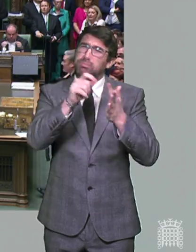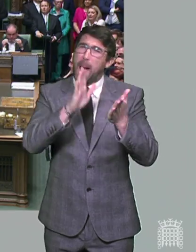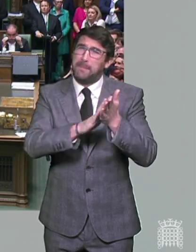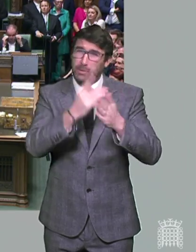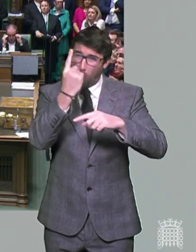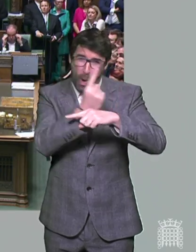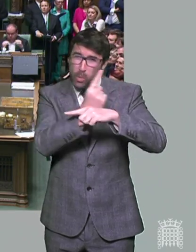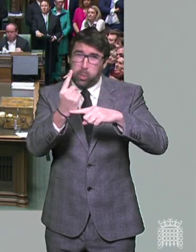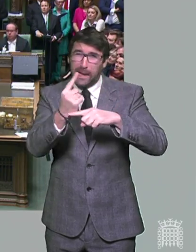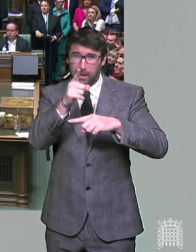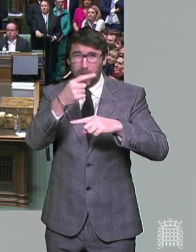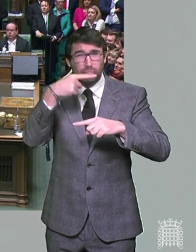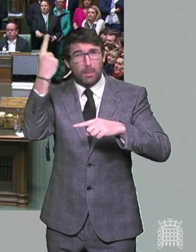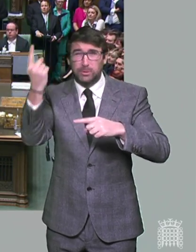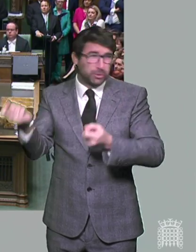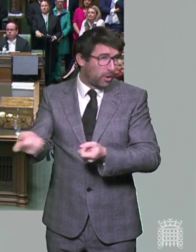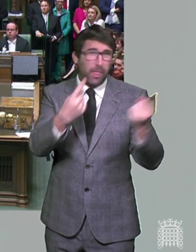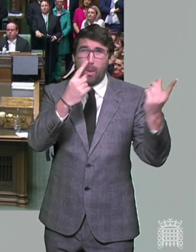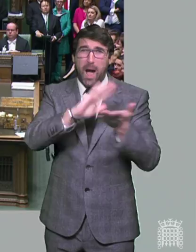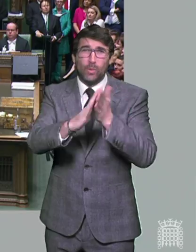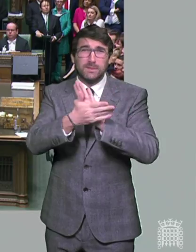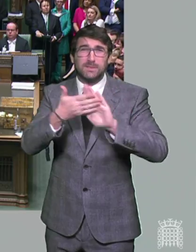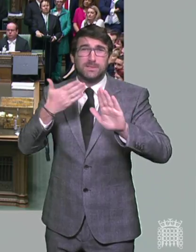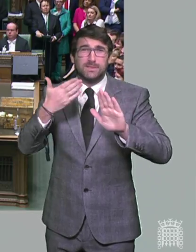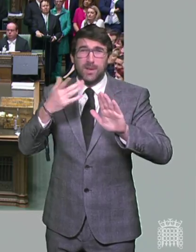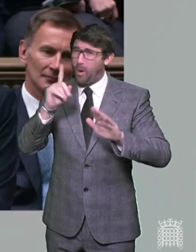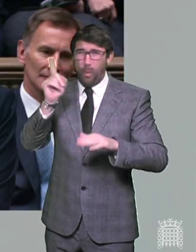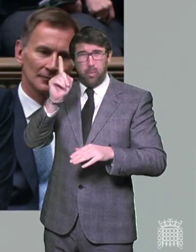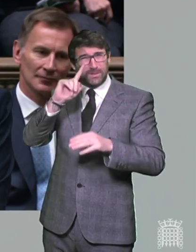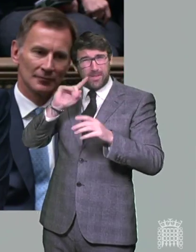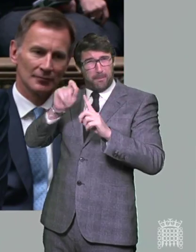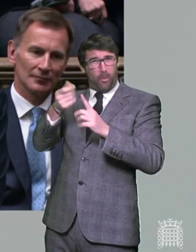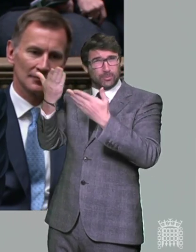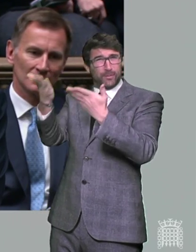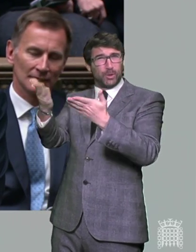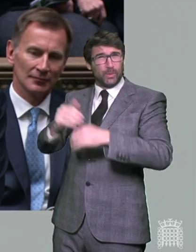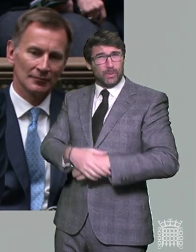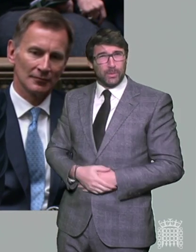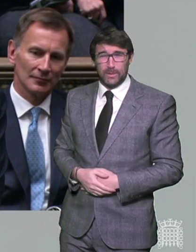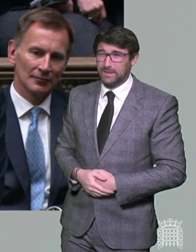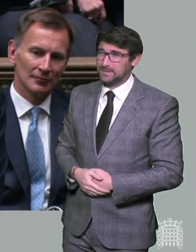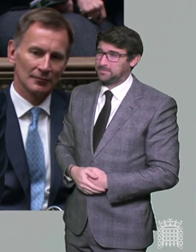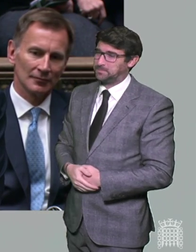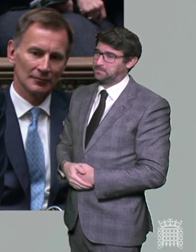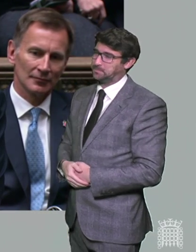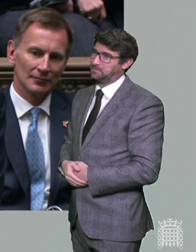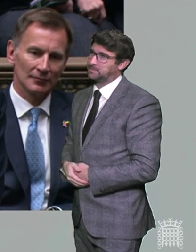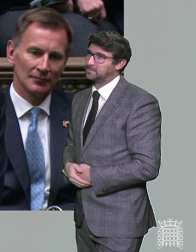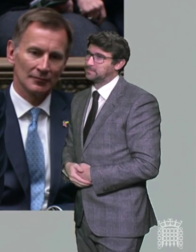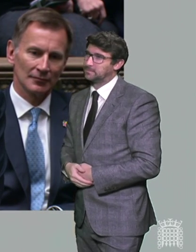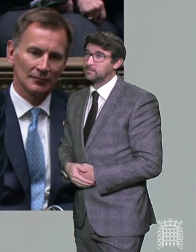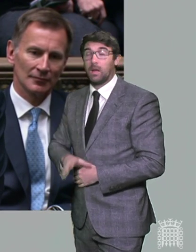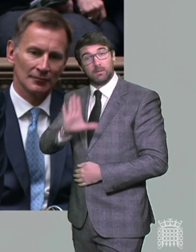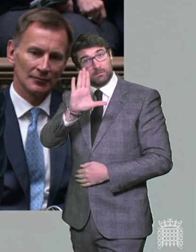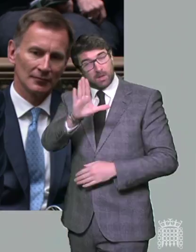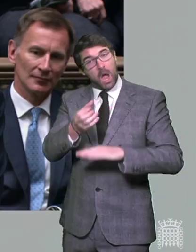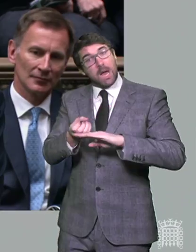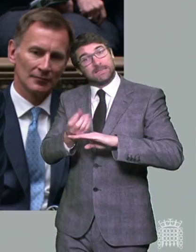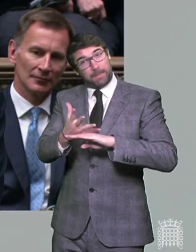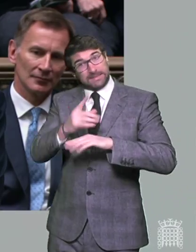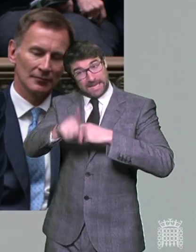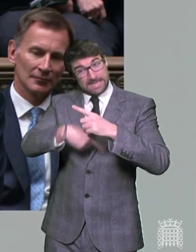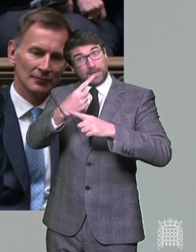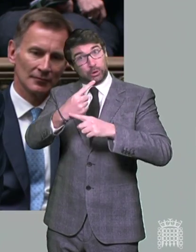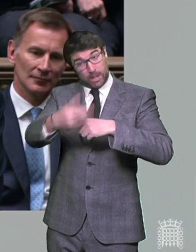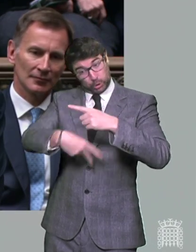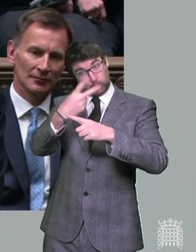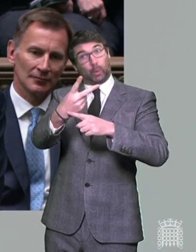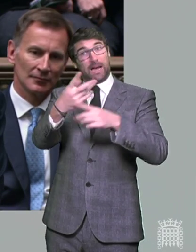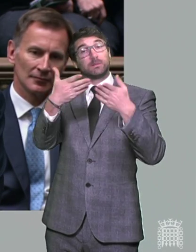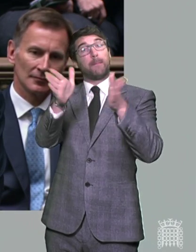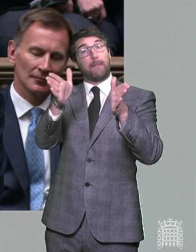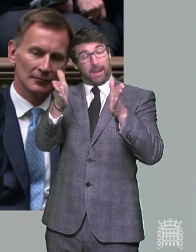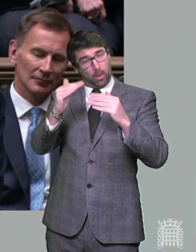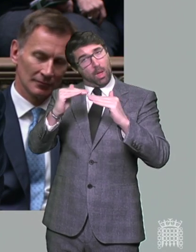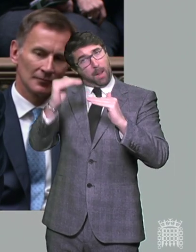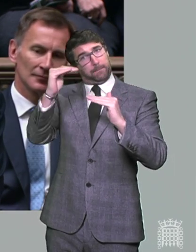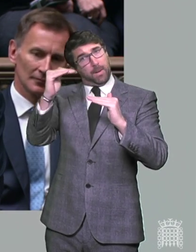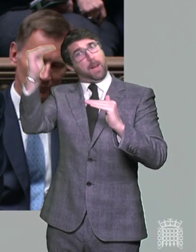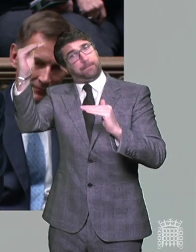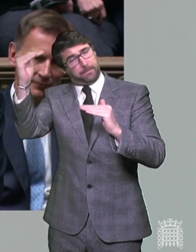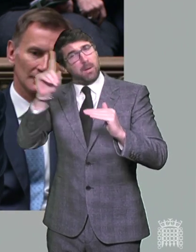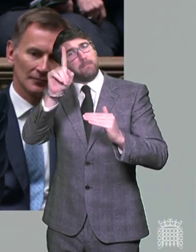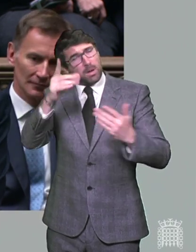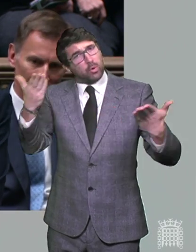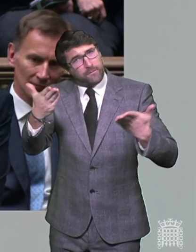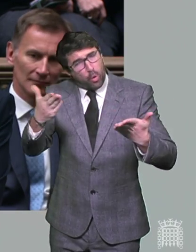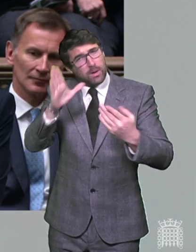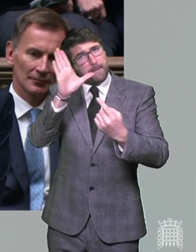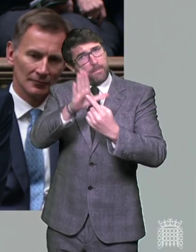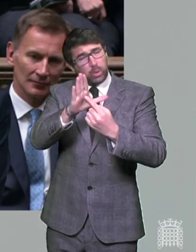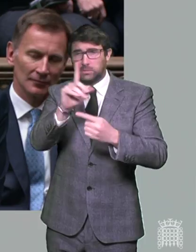I can assure the right honourable and learned Gentleman that spending will go up next year and it will go up the year after, but of course we need to get value for taxpayers’ money.